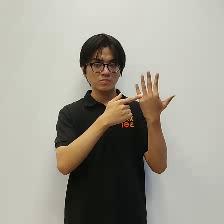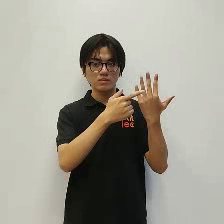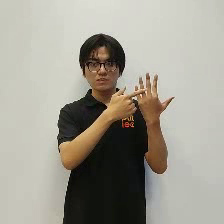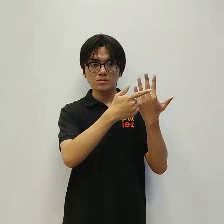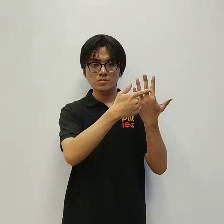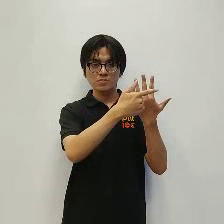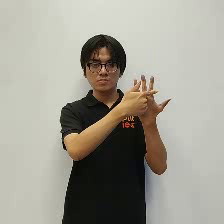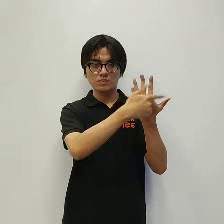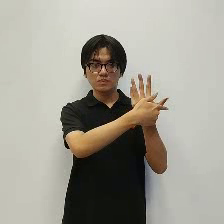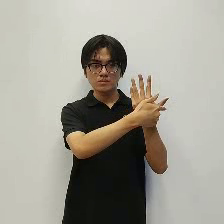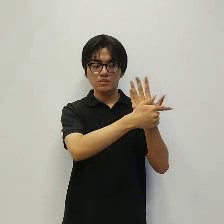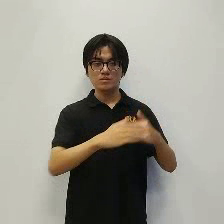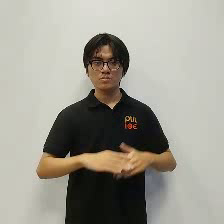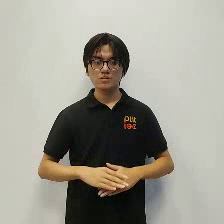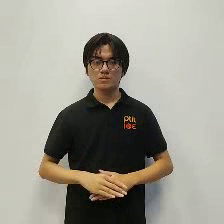Ngón tay